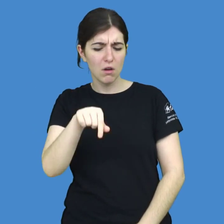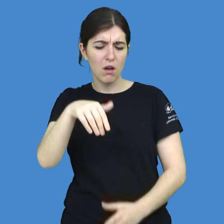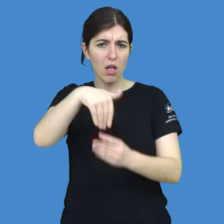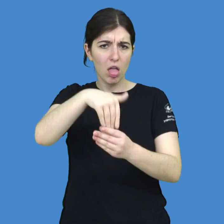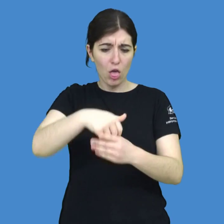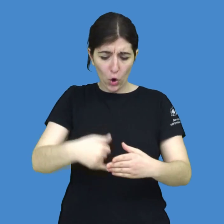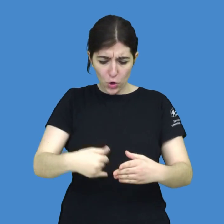dentro